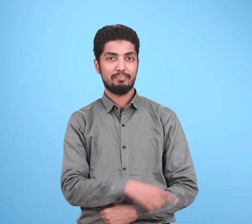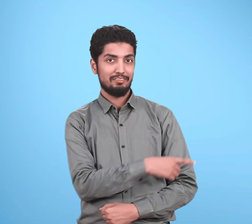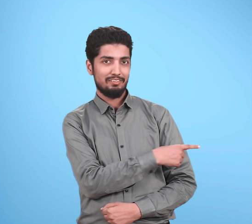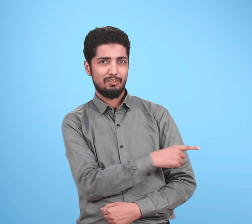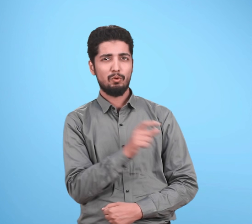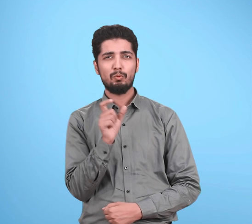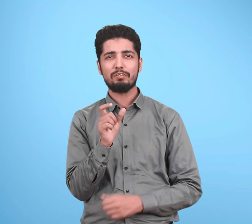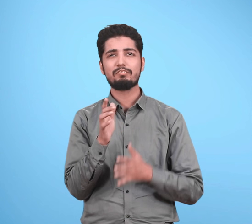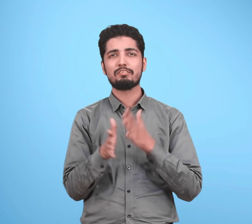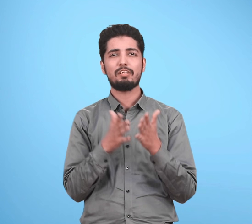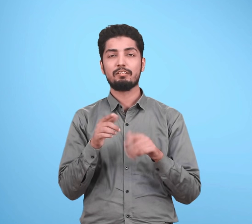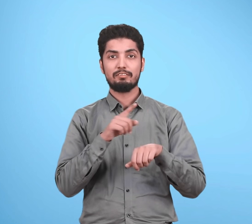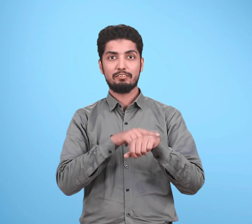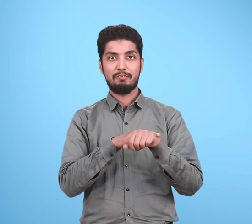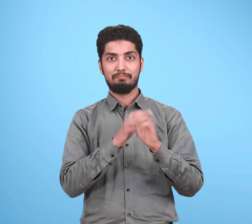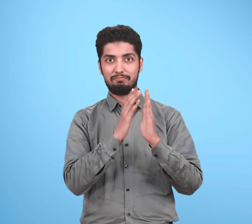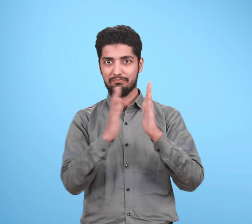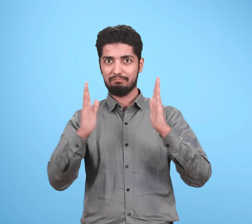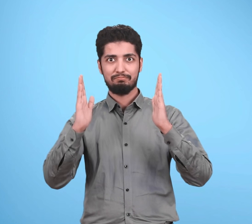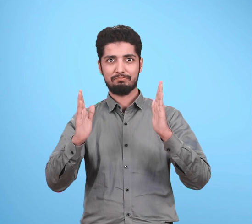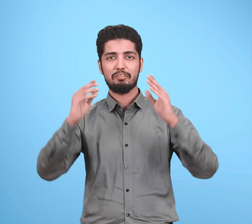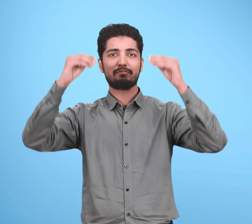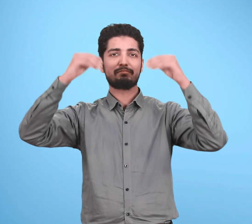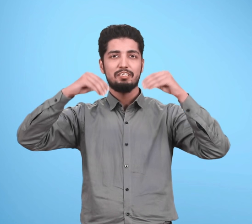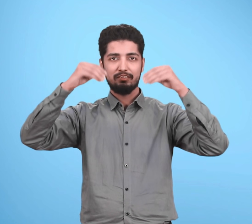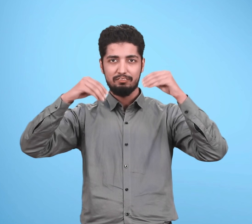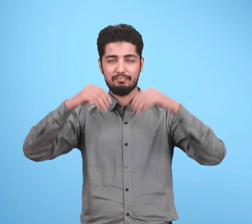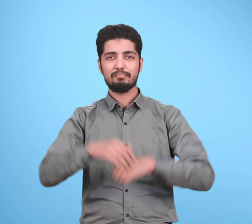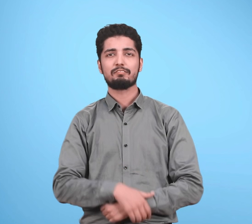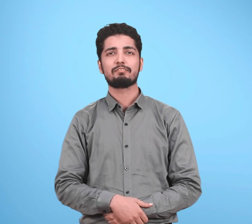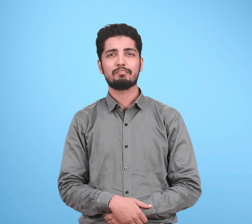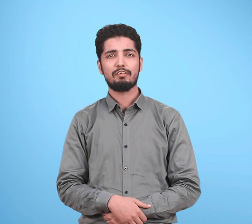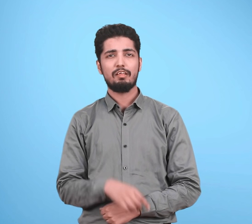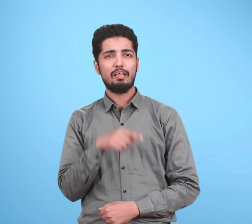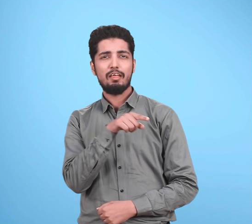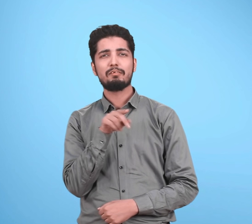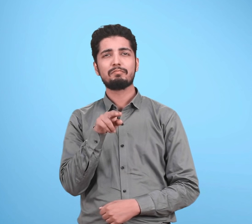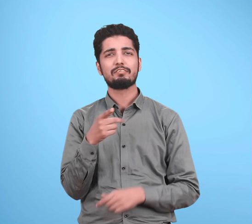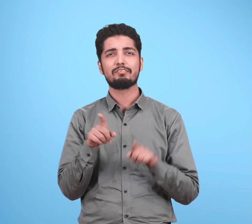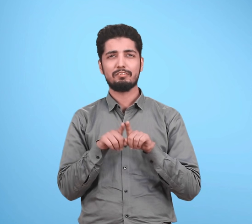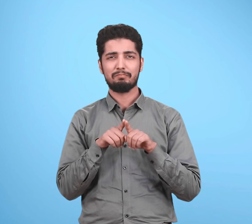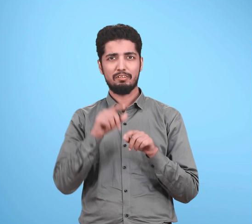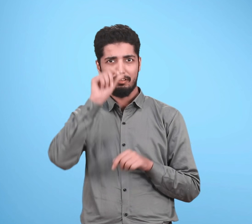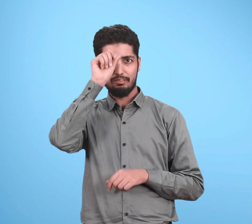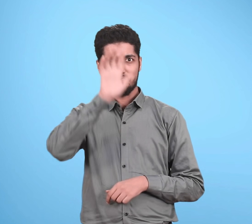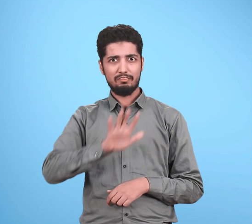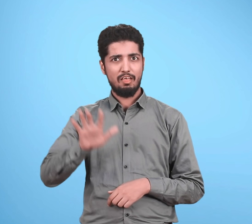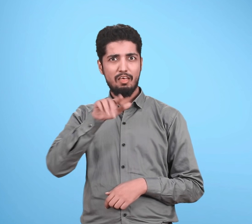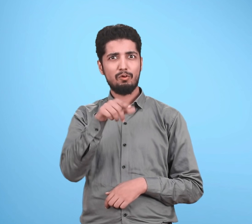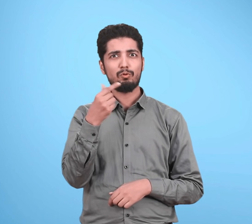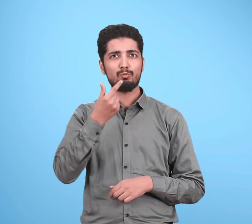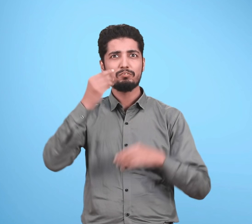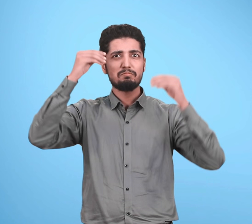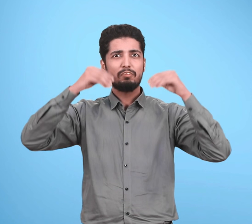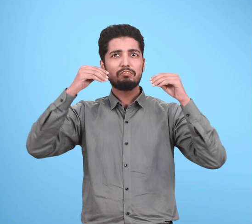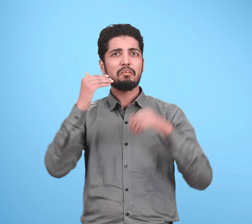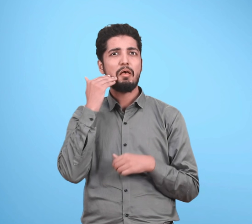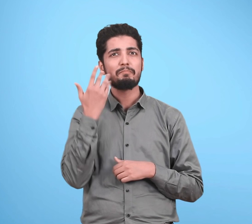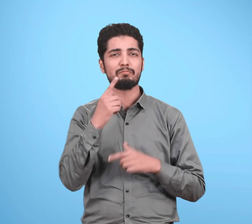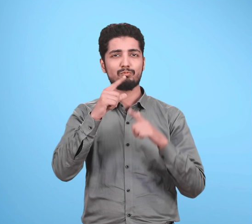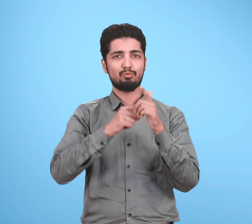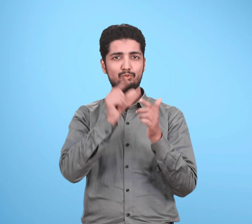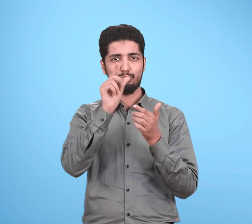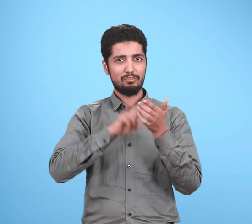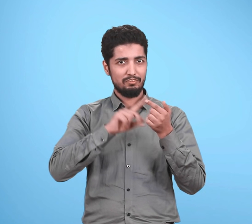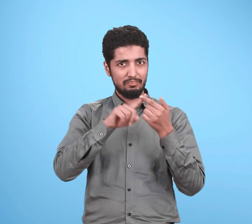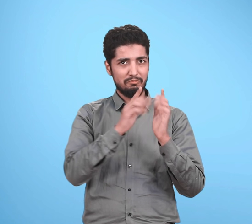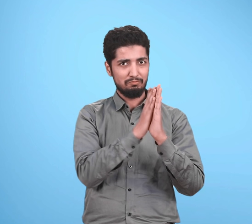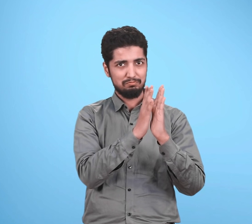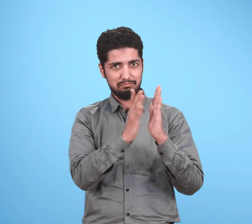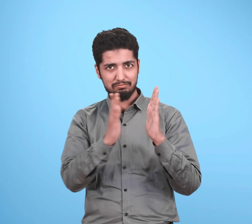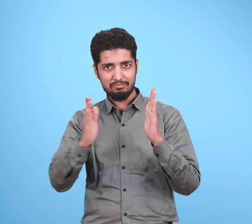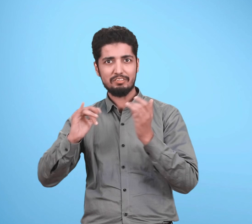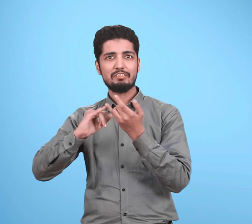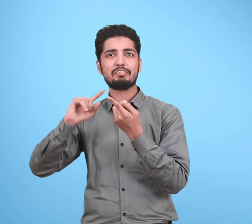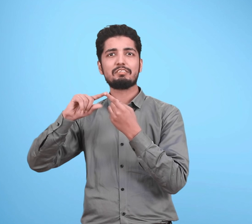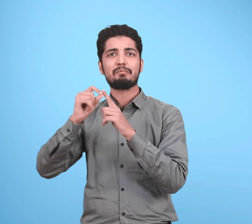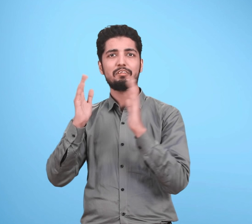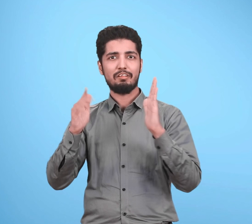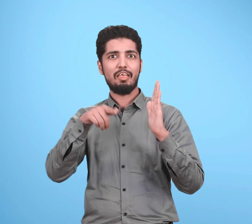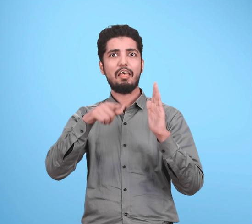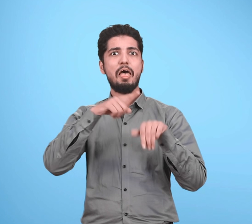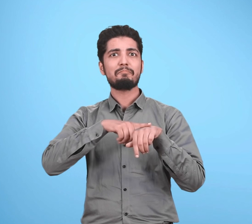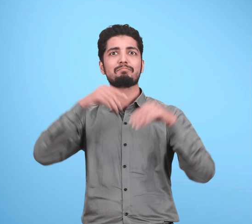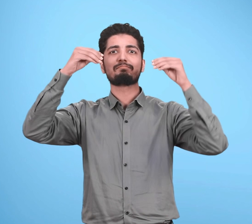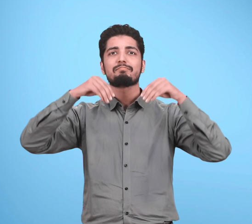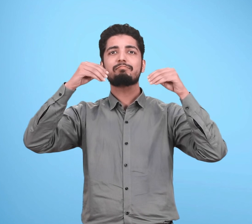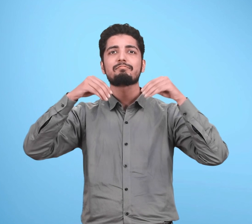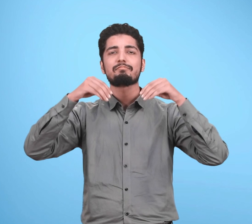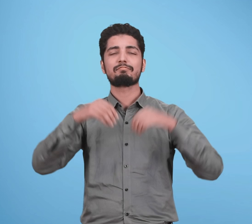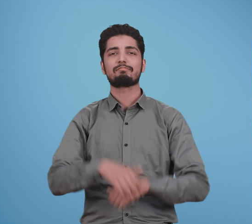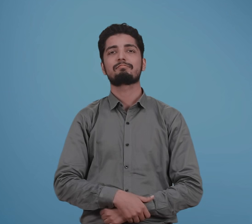monsoon. This is the sign for monsoon. It is the season broadly from June to September in India. When there is rainfall.